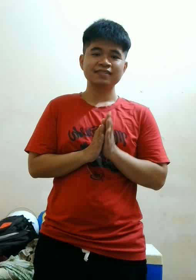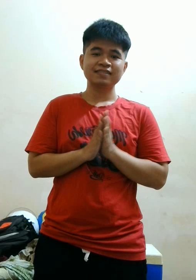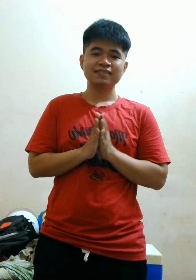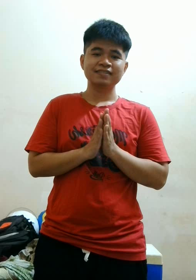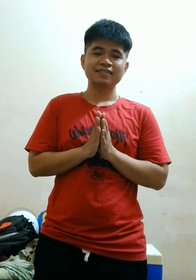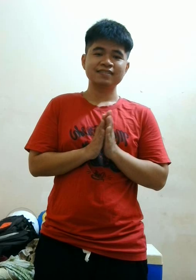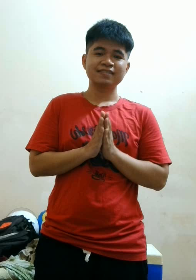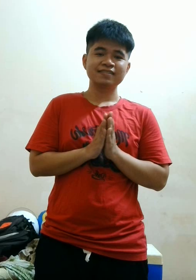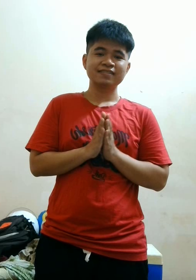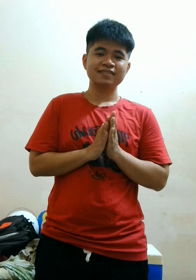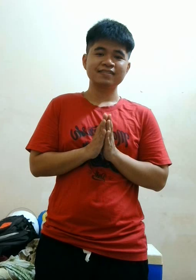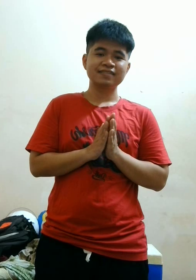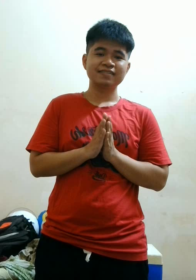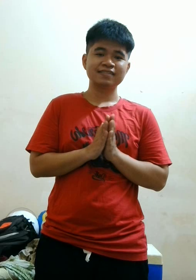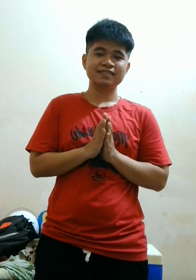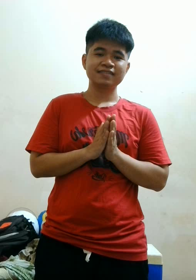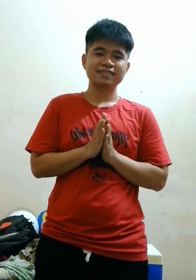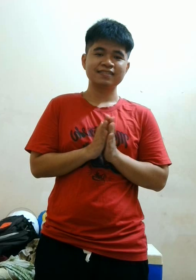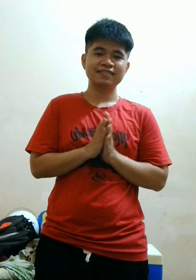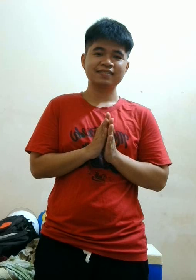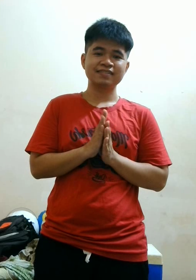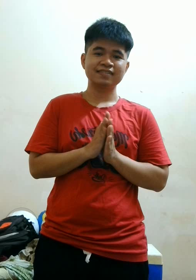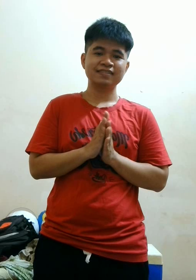hung thu